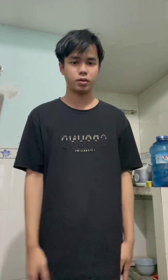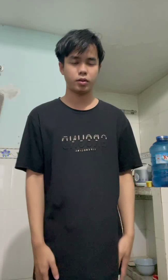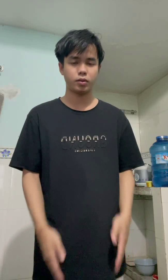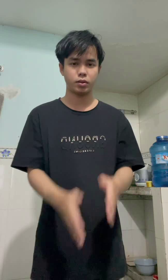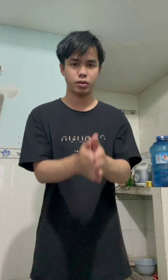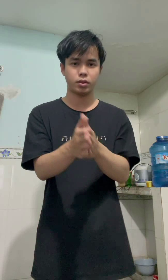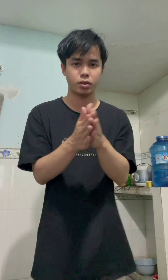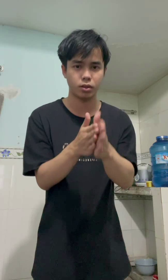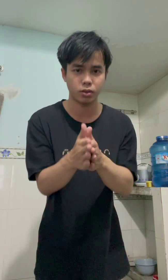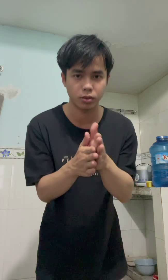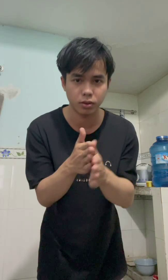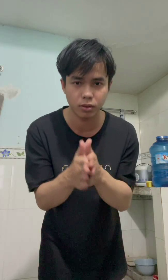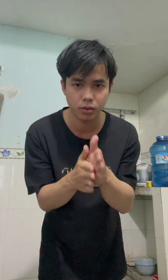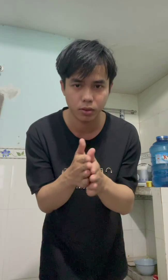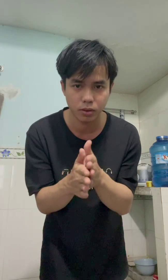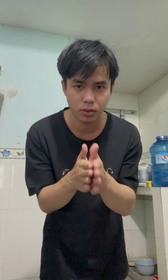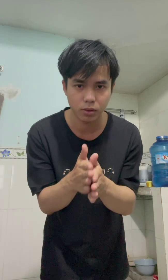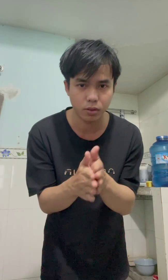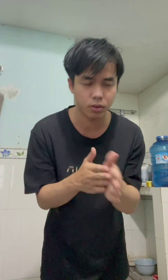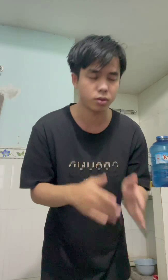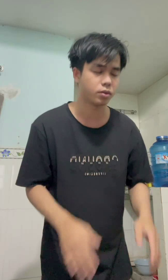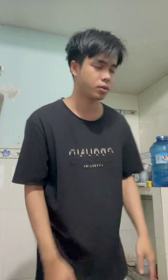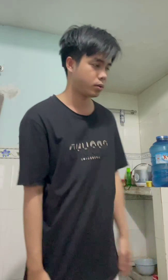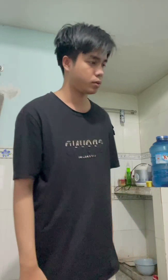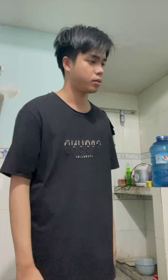hung thu